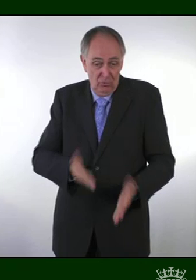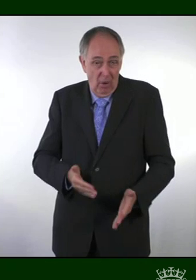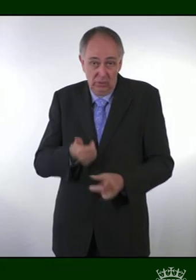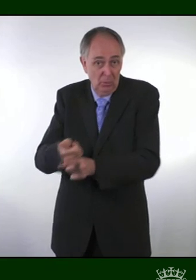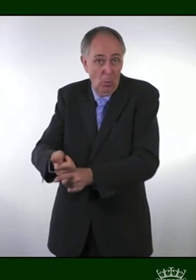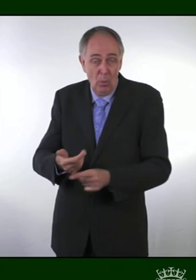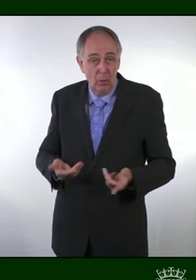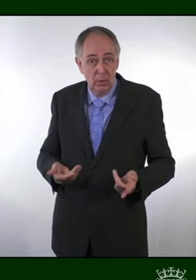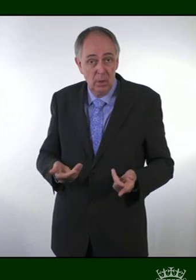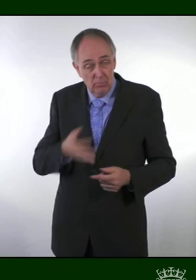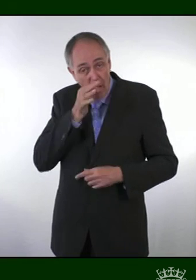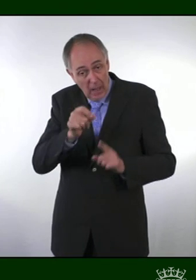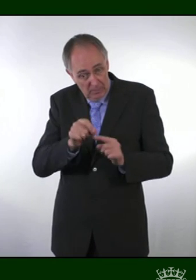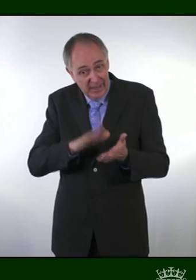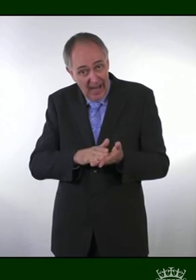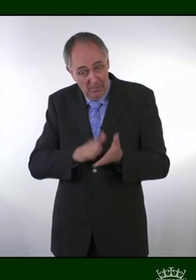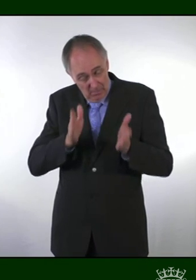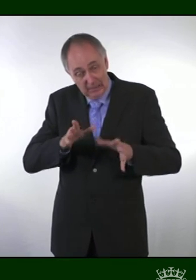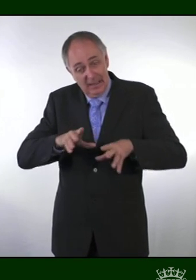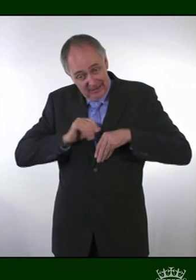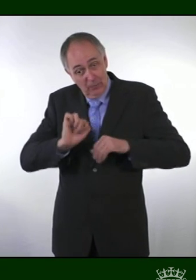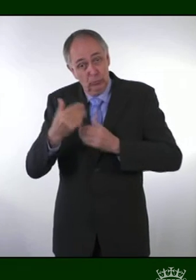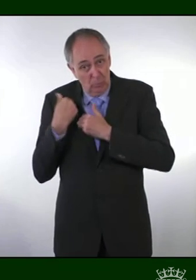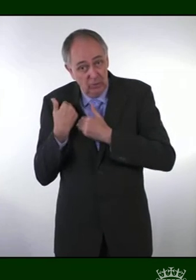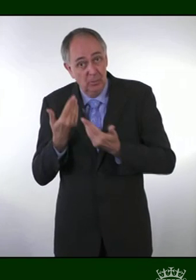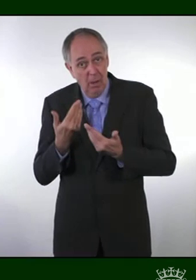Will the Prime Minister take responsibility and actually do something?